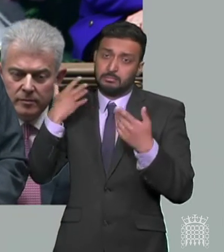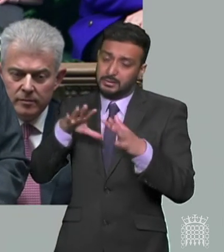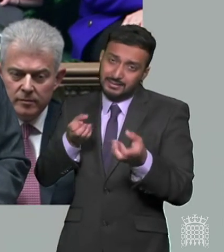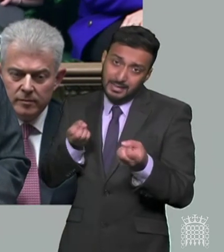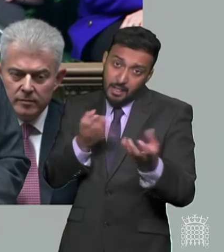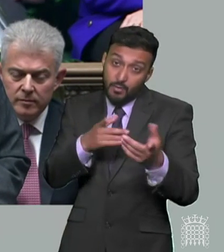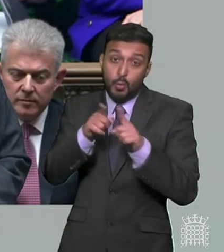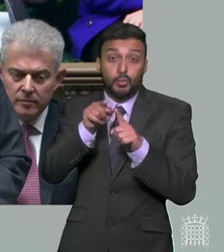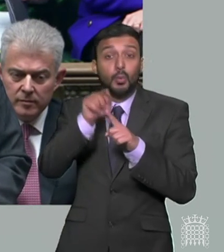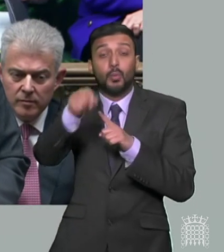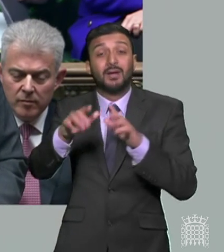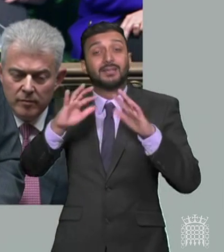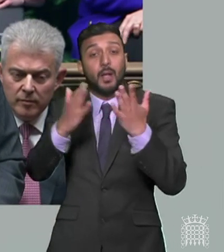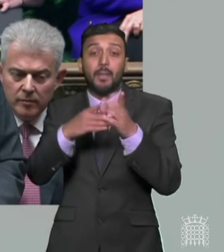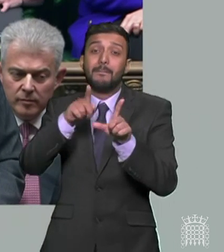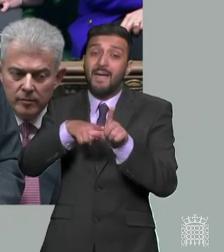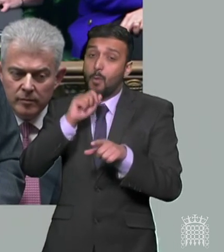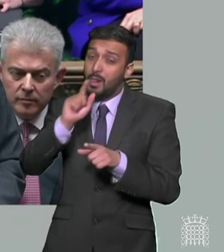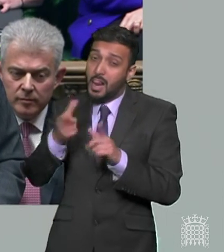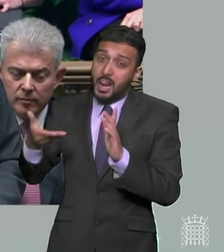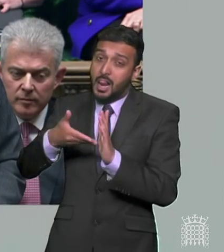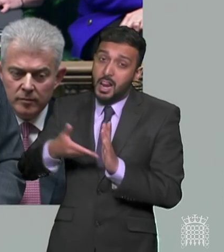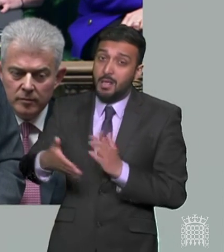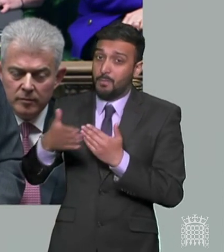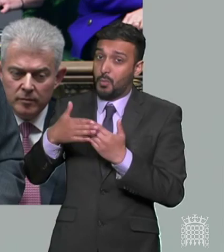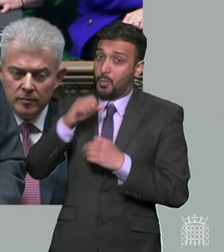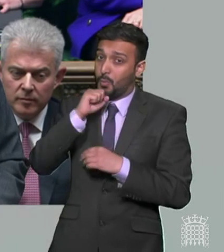This morning I had meetings with ministerial colleagues and others.